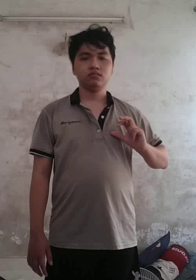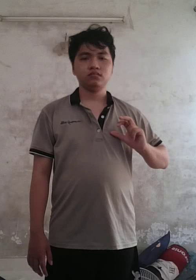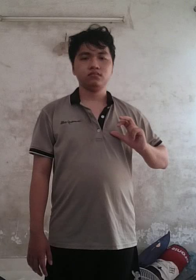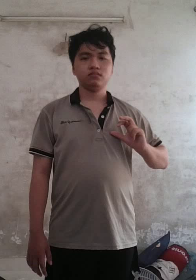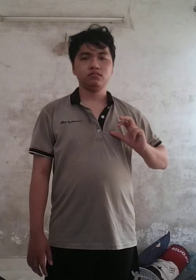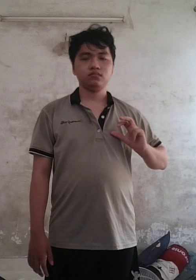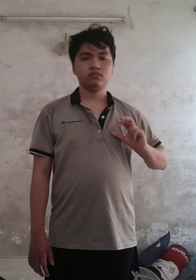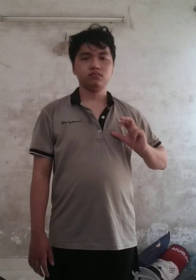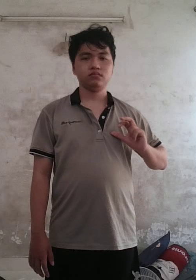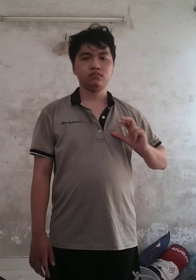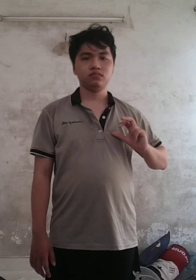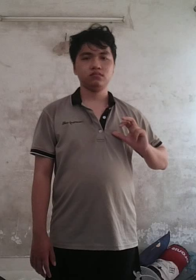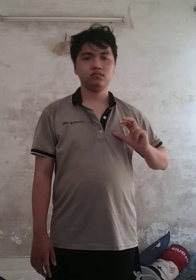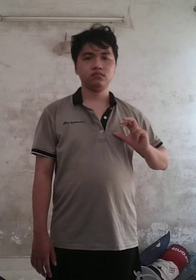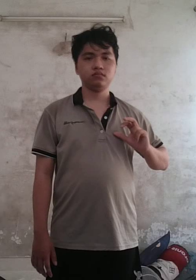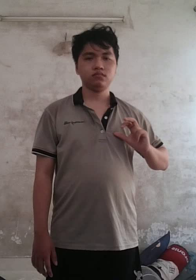giau co